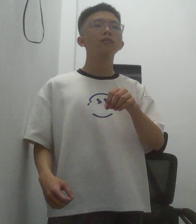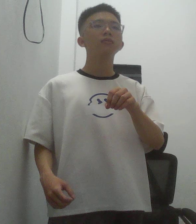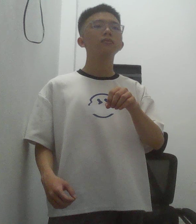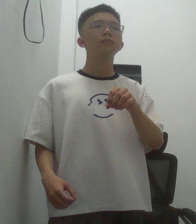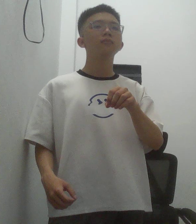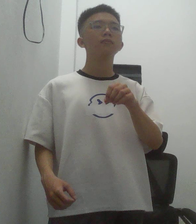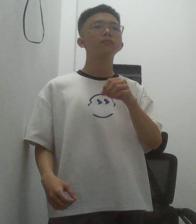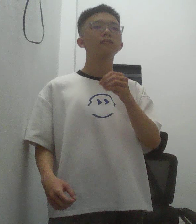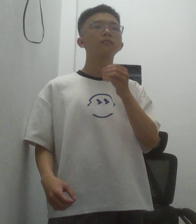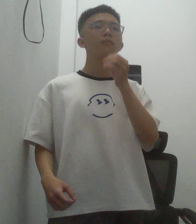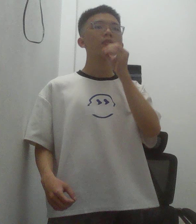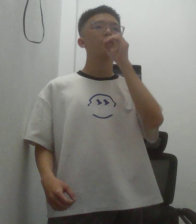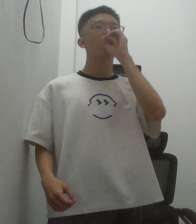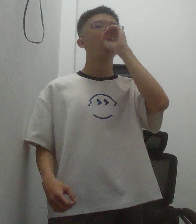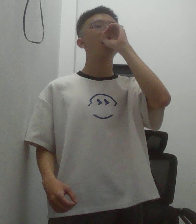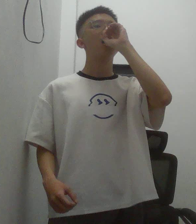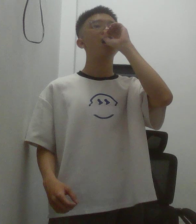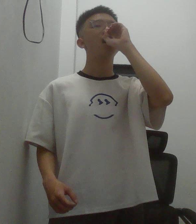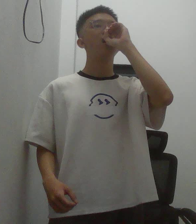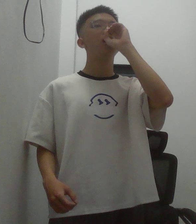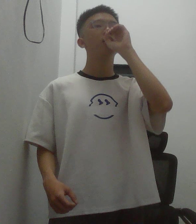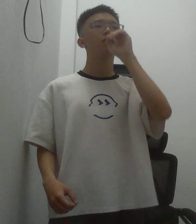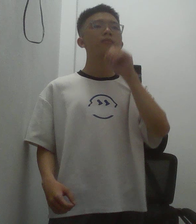uong